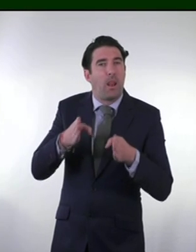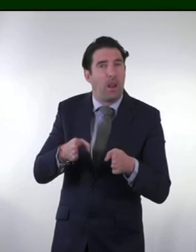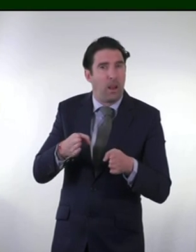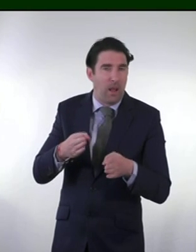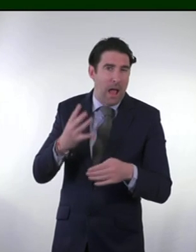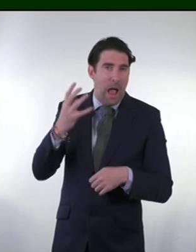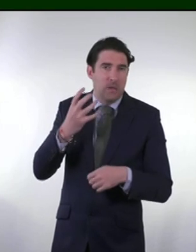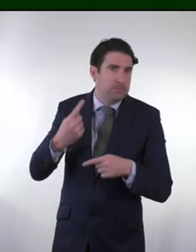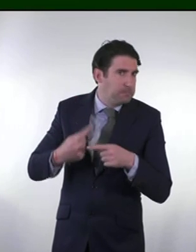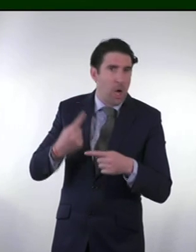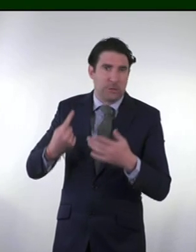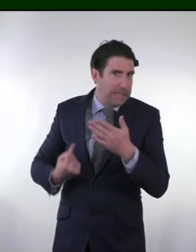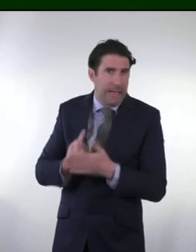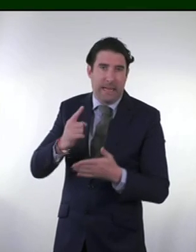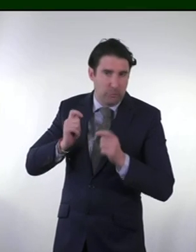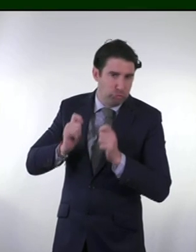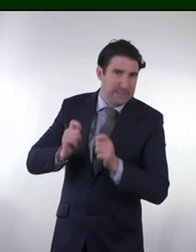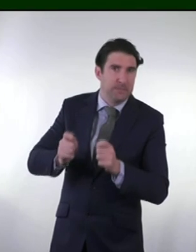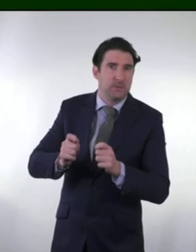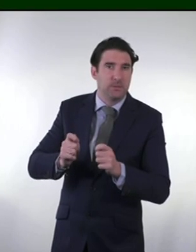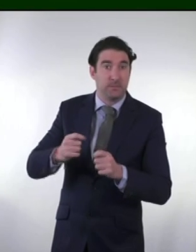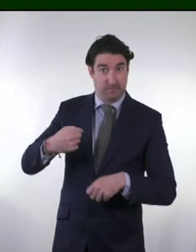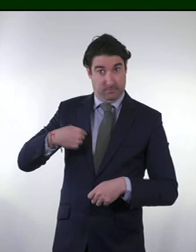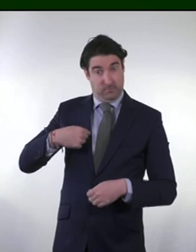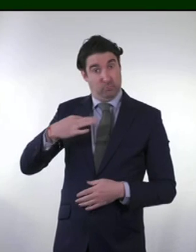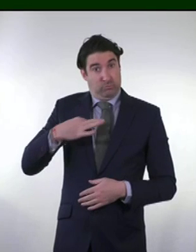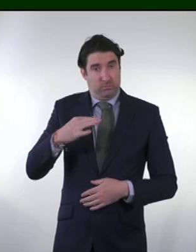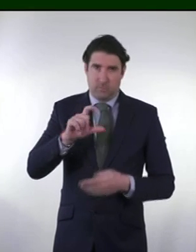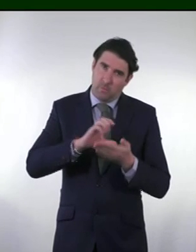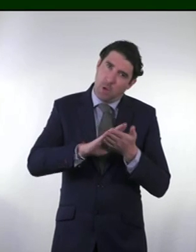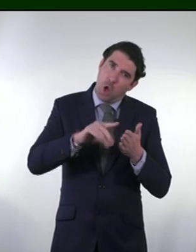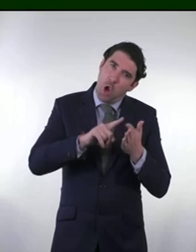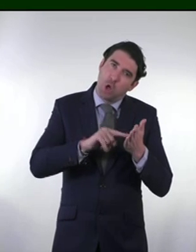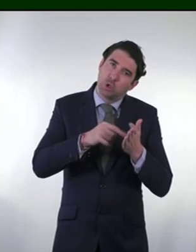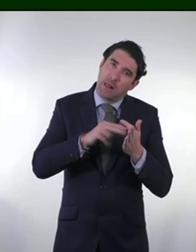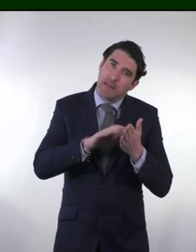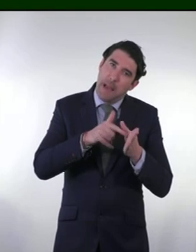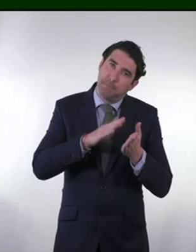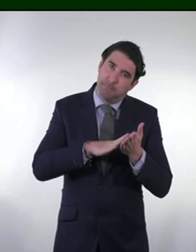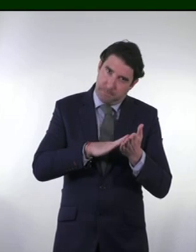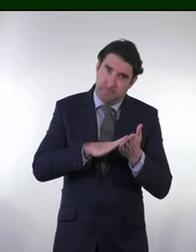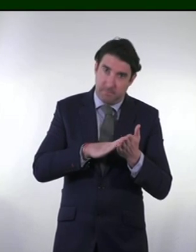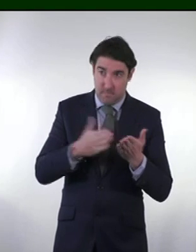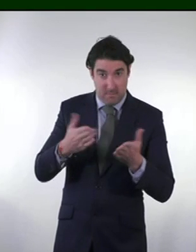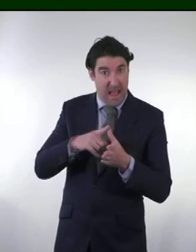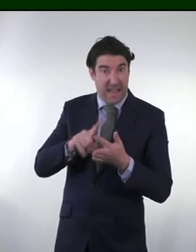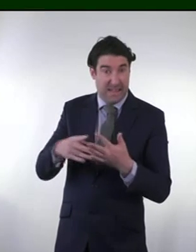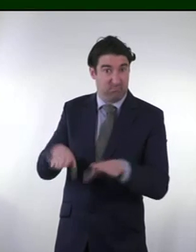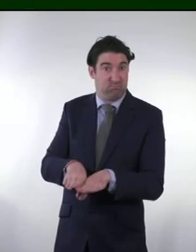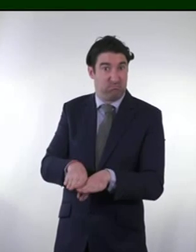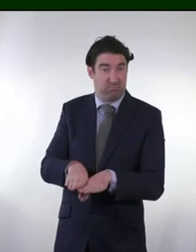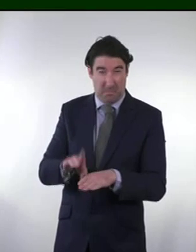The local hospitals trust has said that it will return, but can he try to ensure that it does so sooner rather than later?